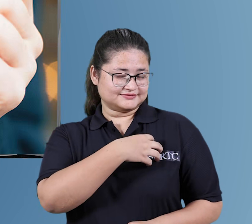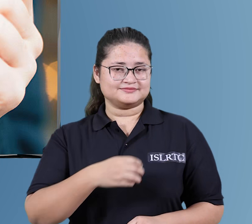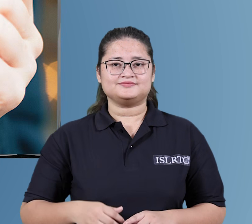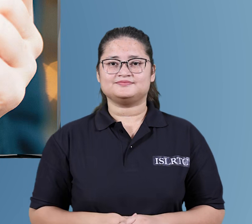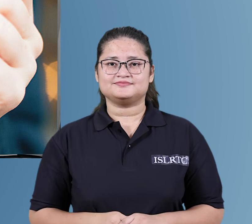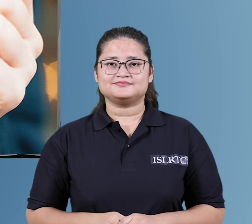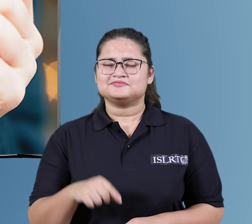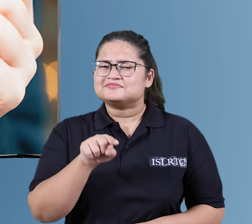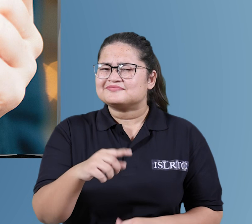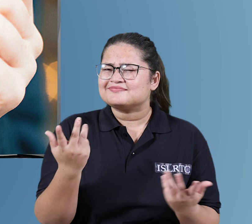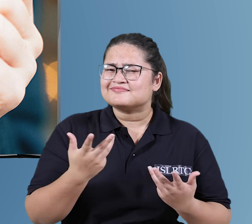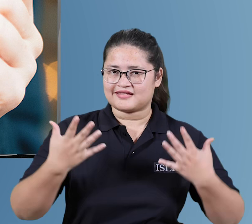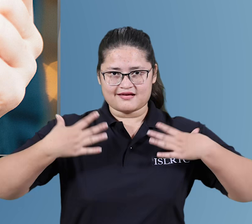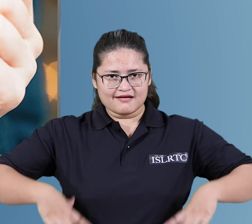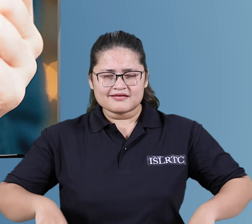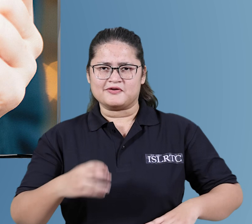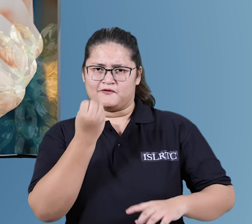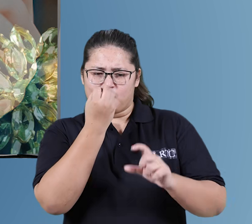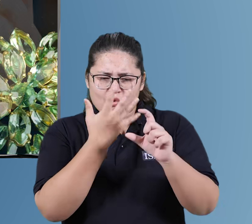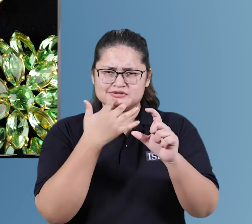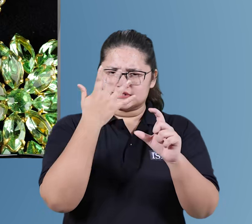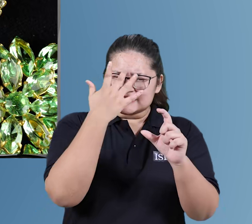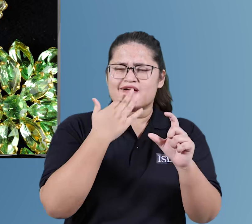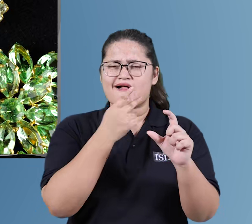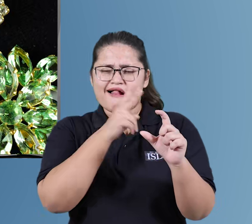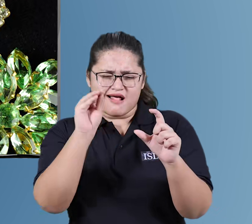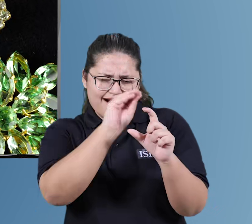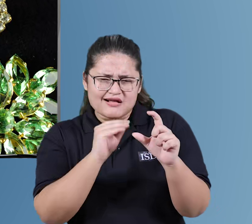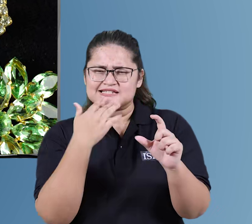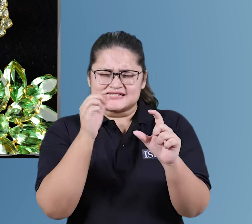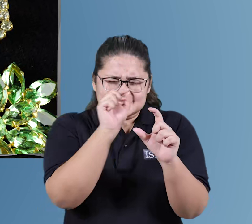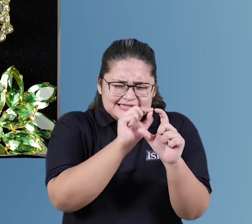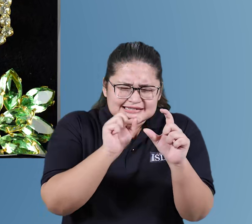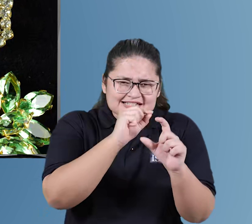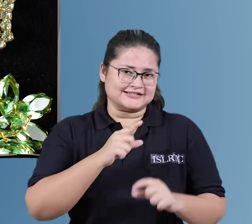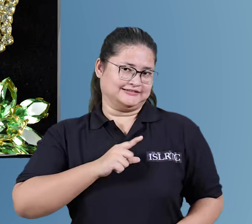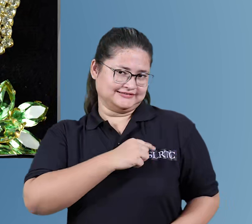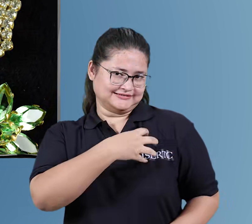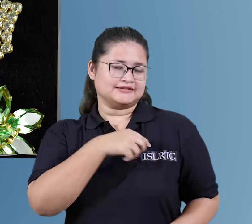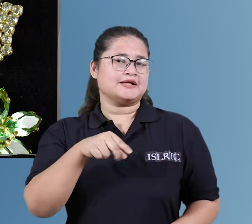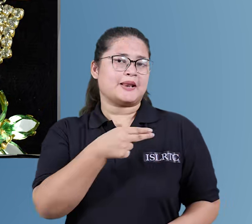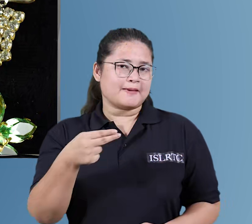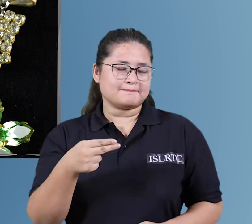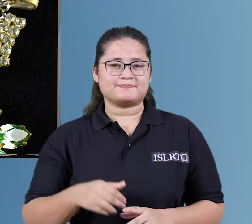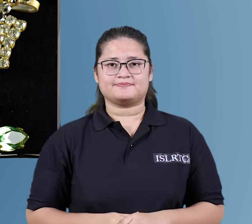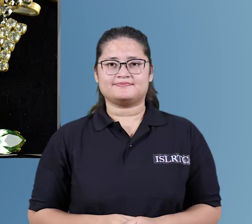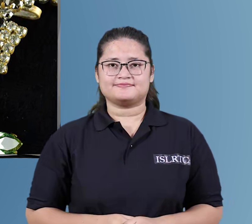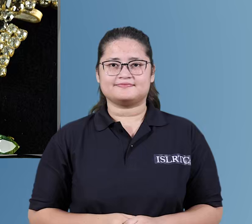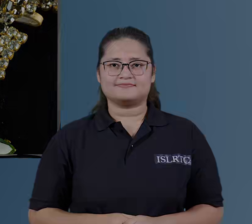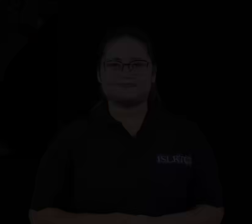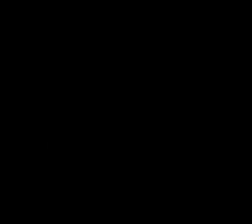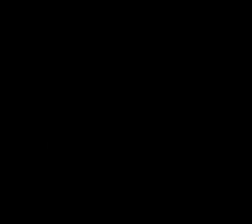A decorative pin often worn on clothing, available in various colors and designs, such as florals, gemstones, etc..